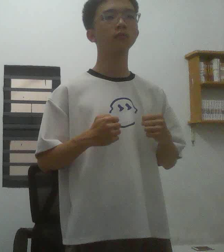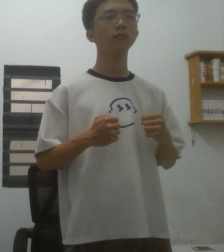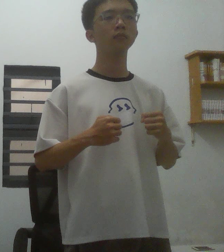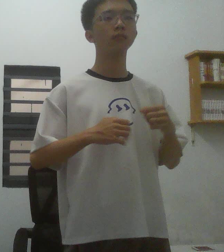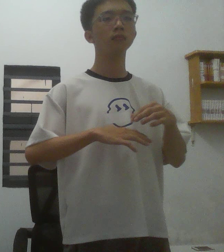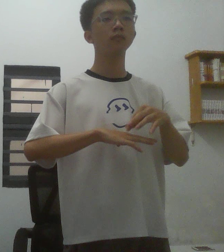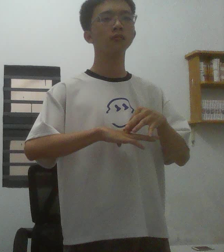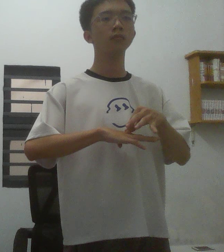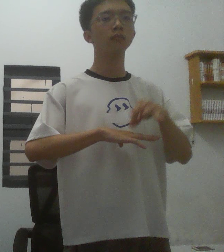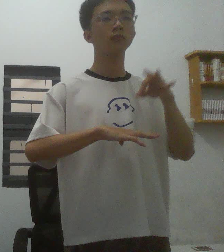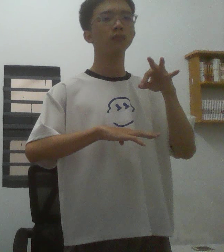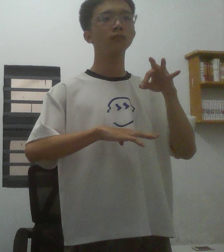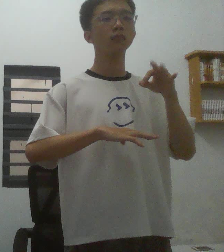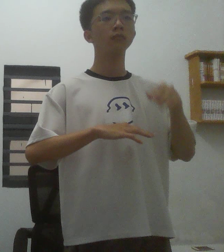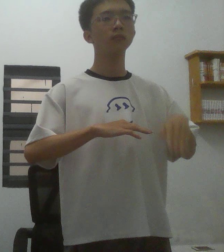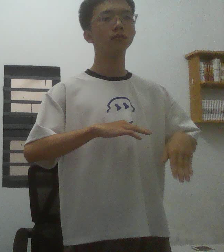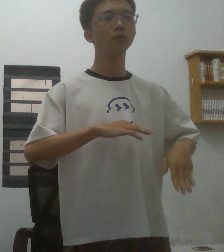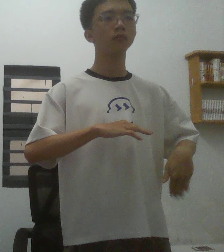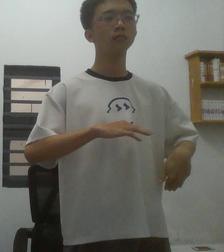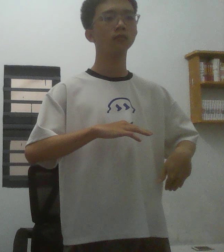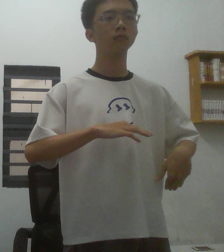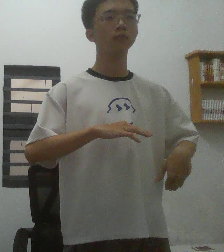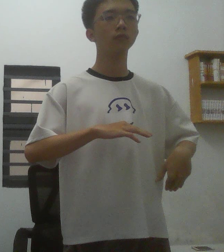tuan sau